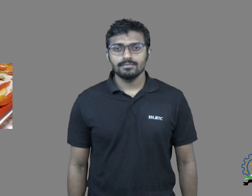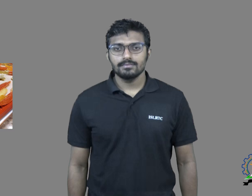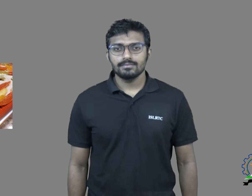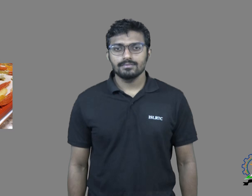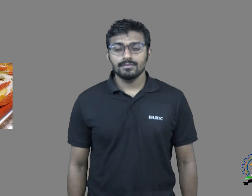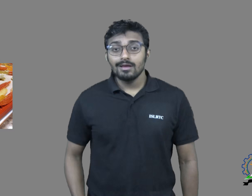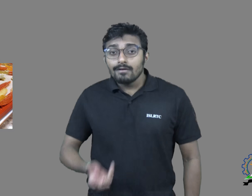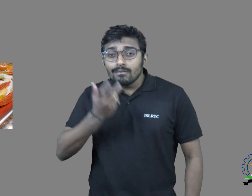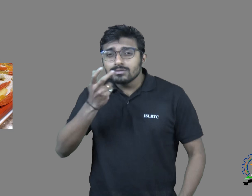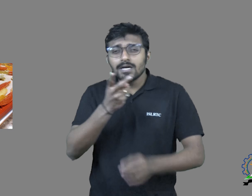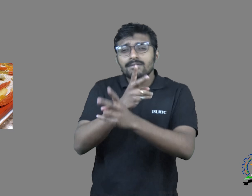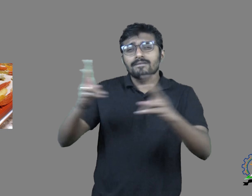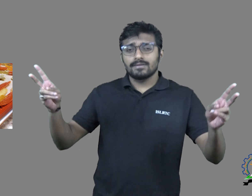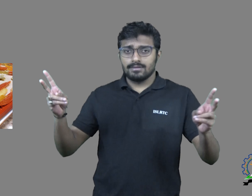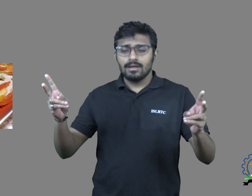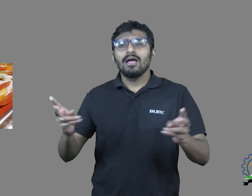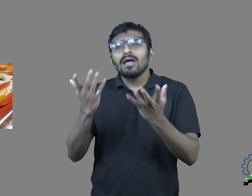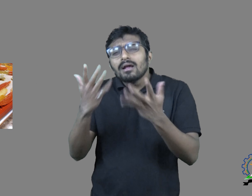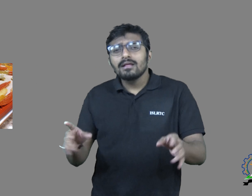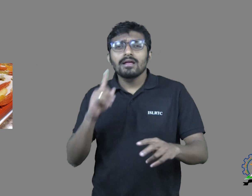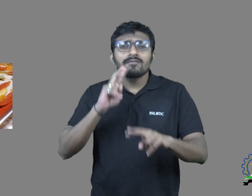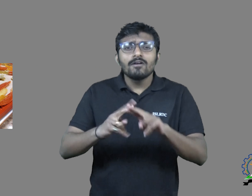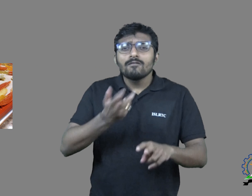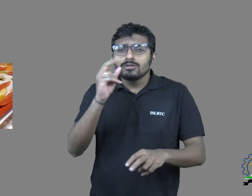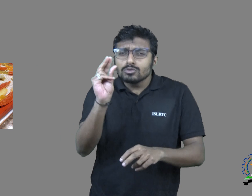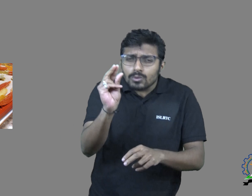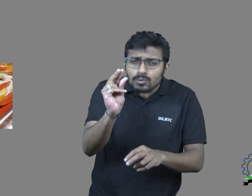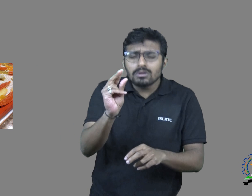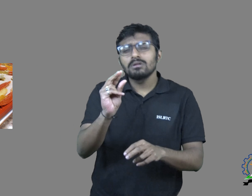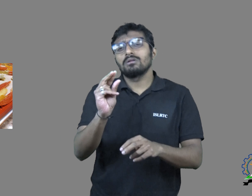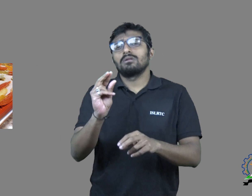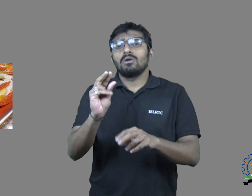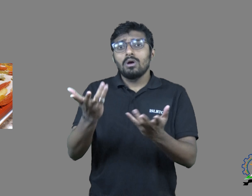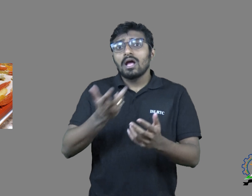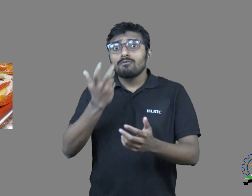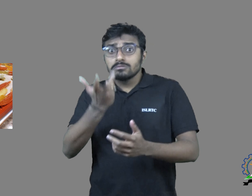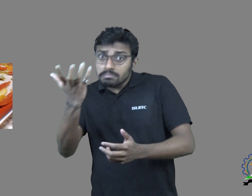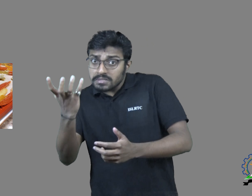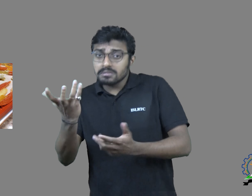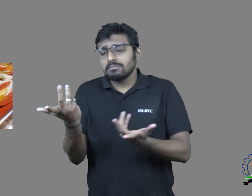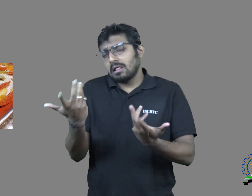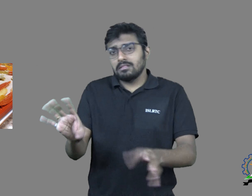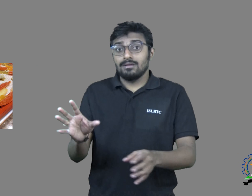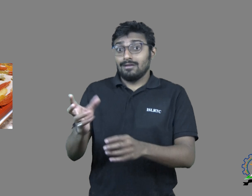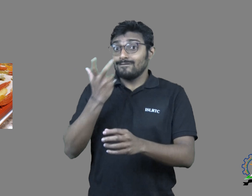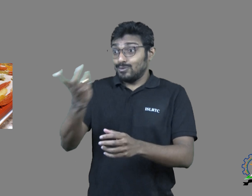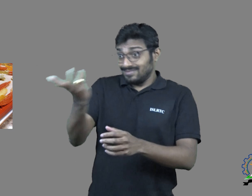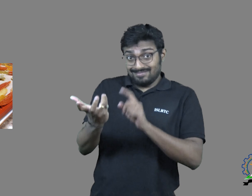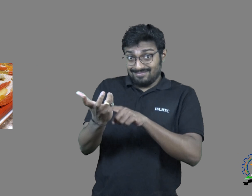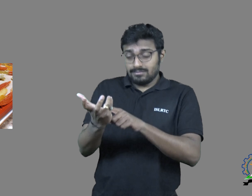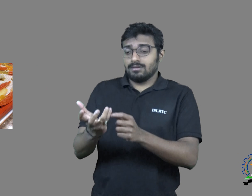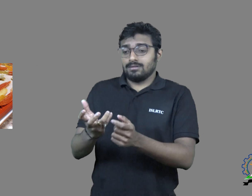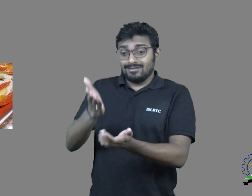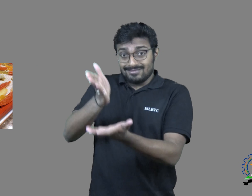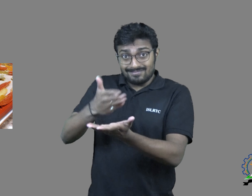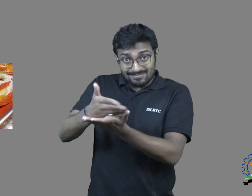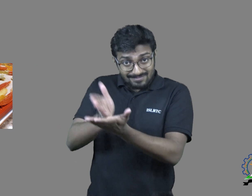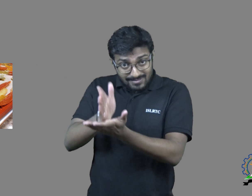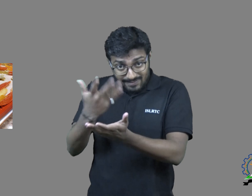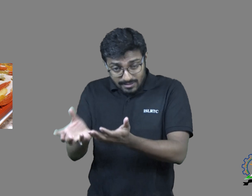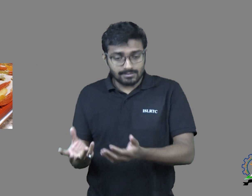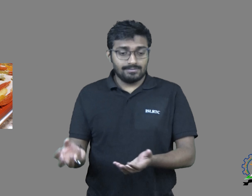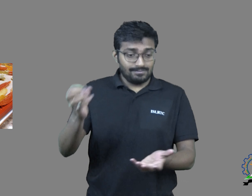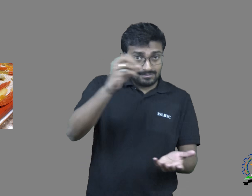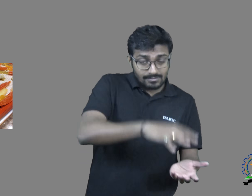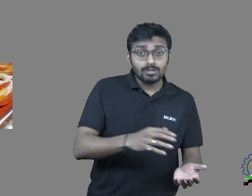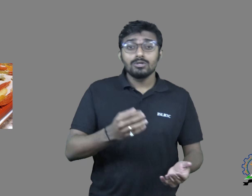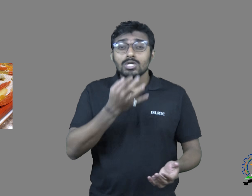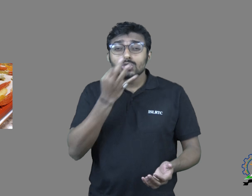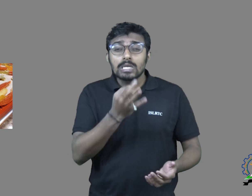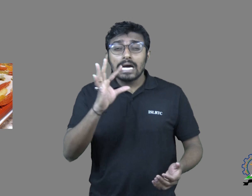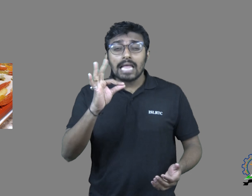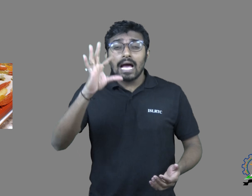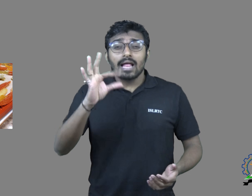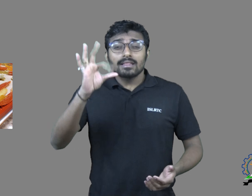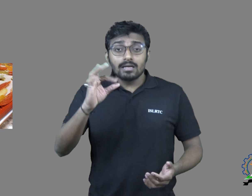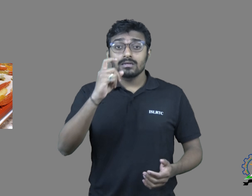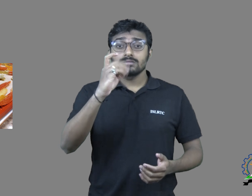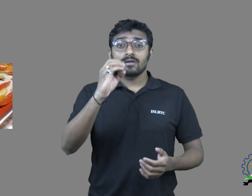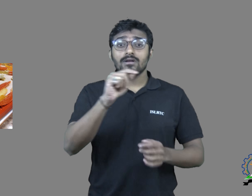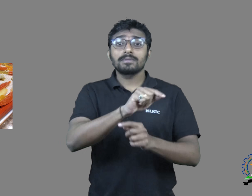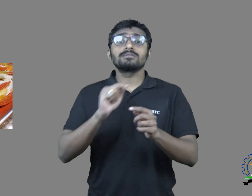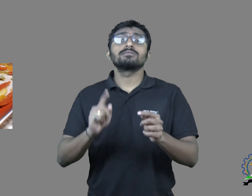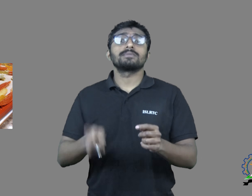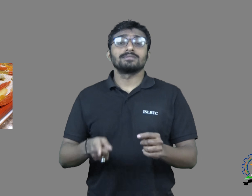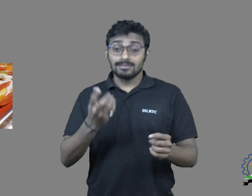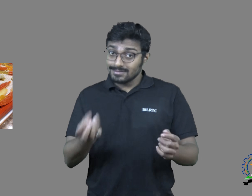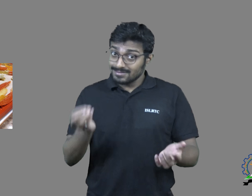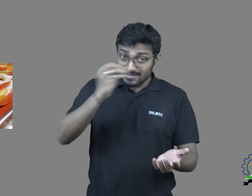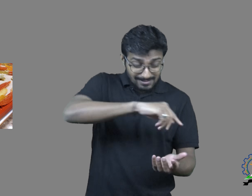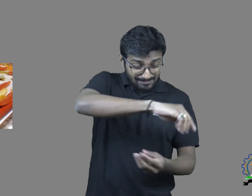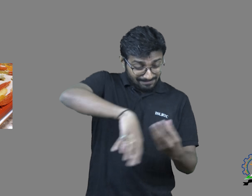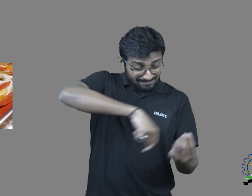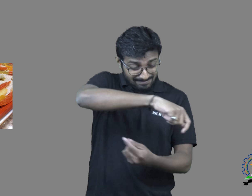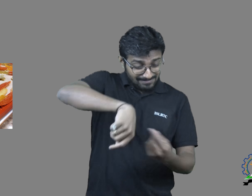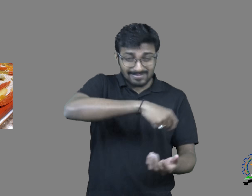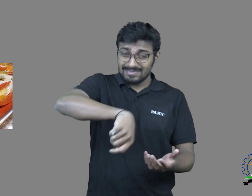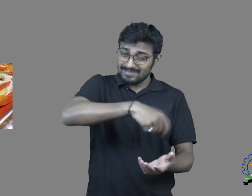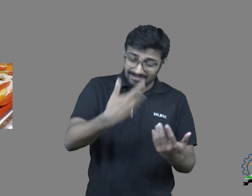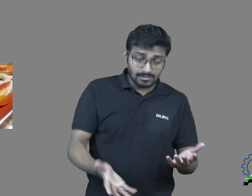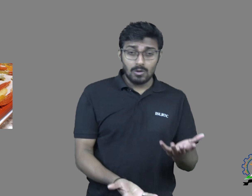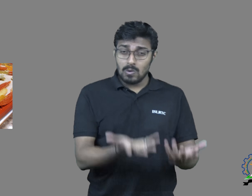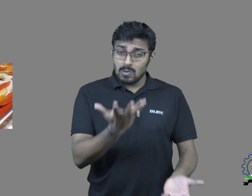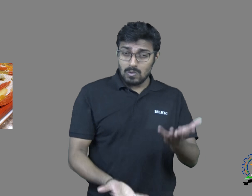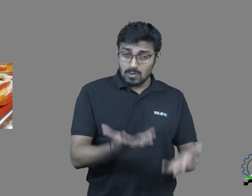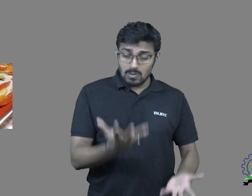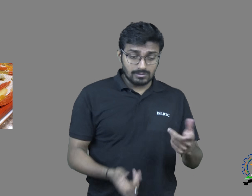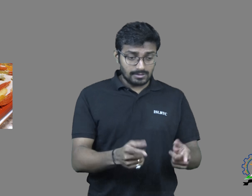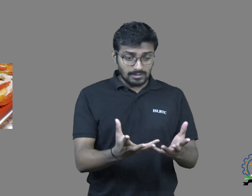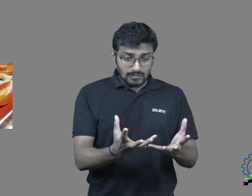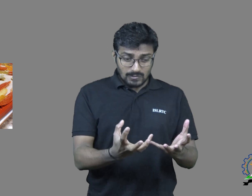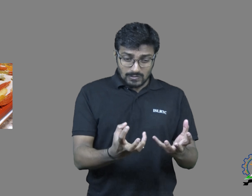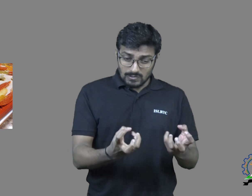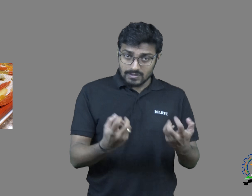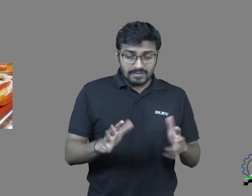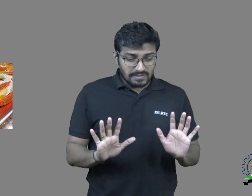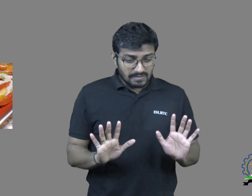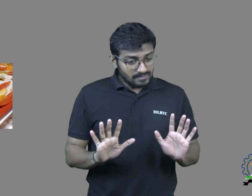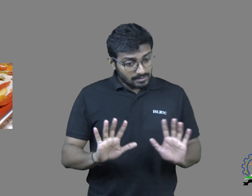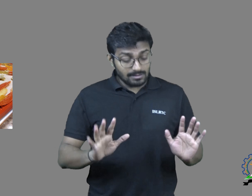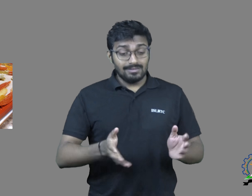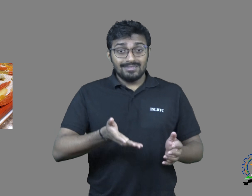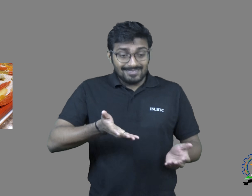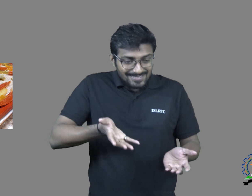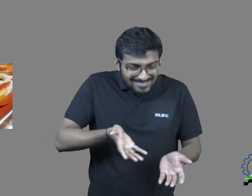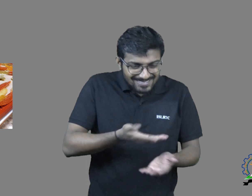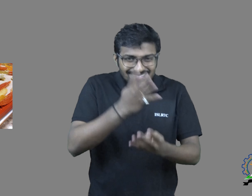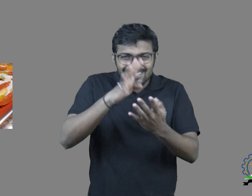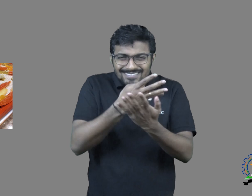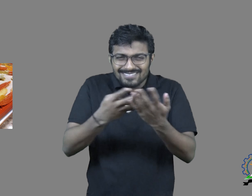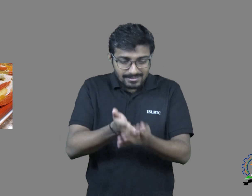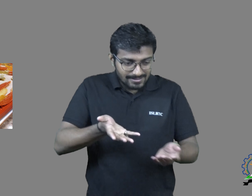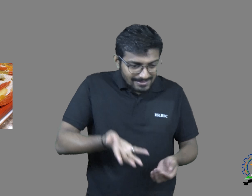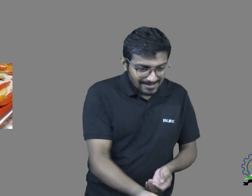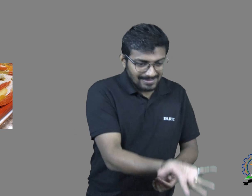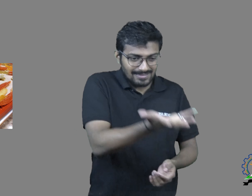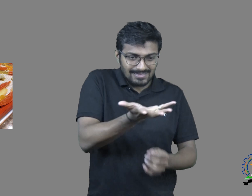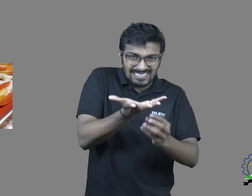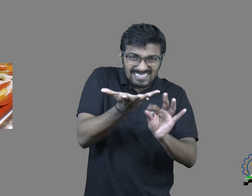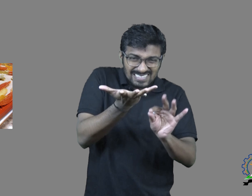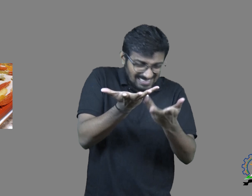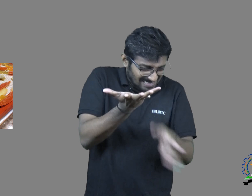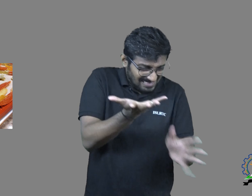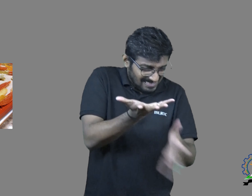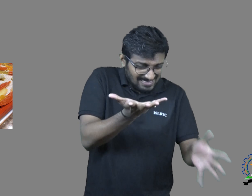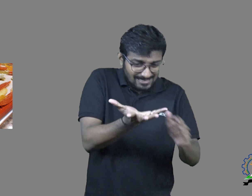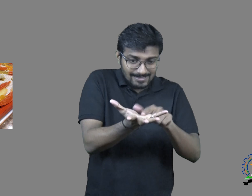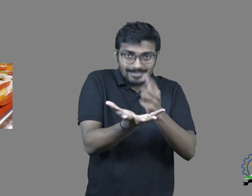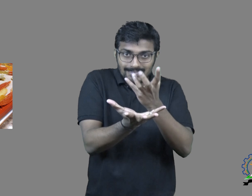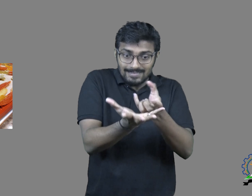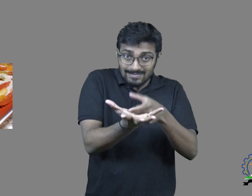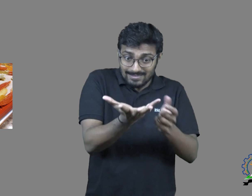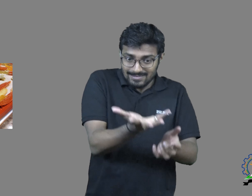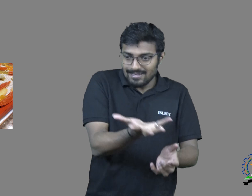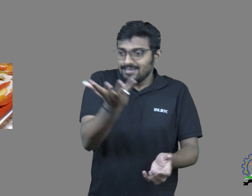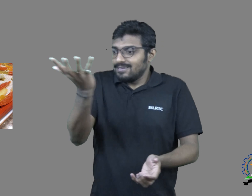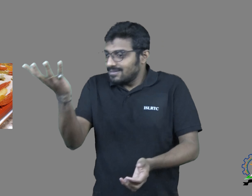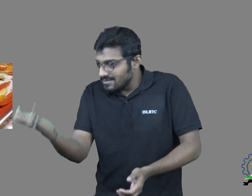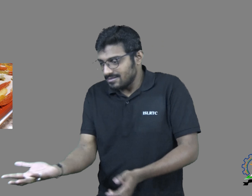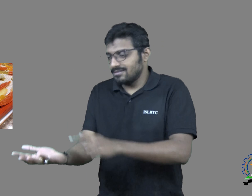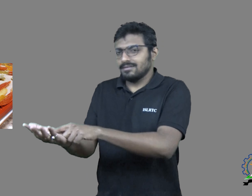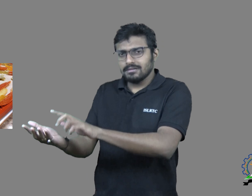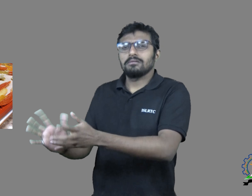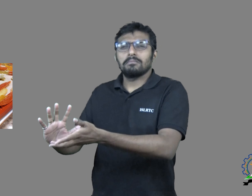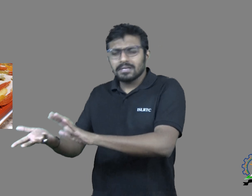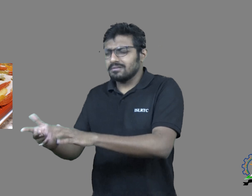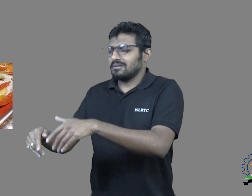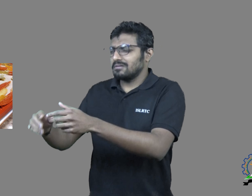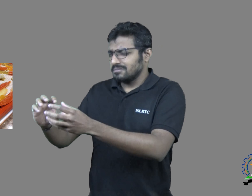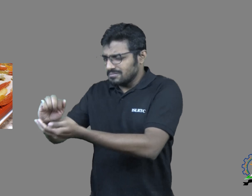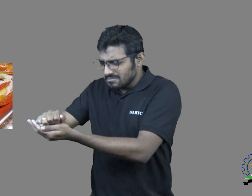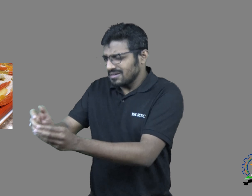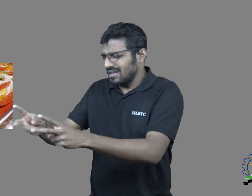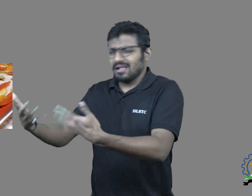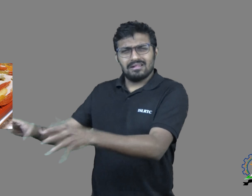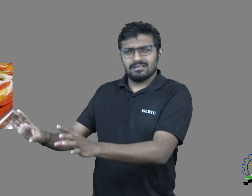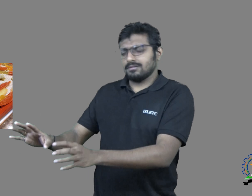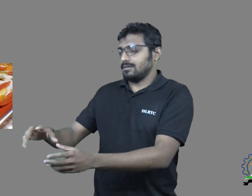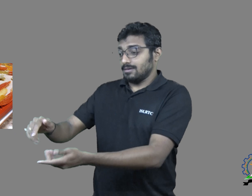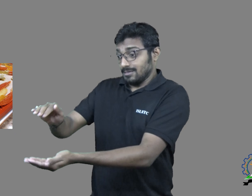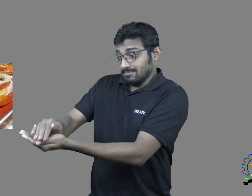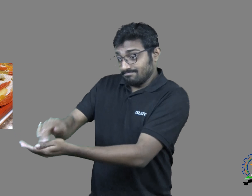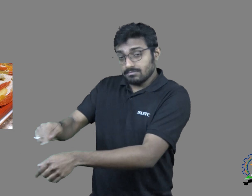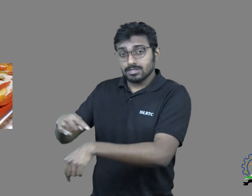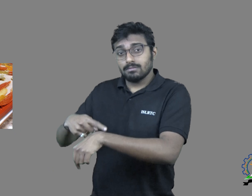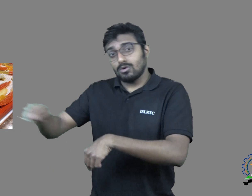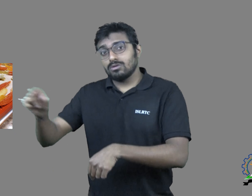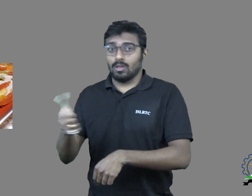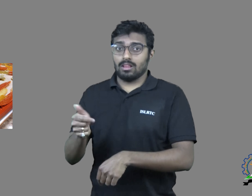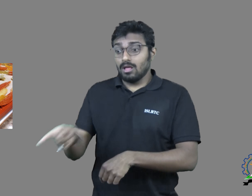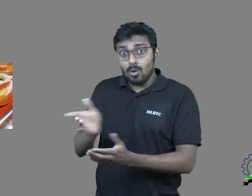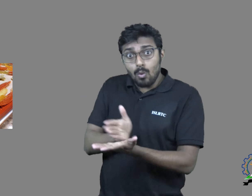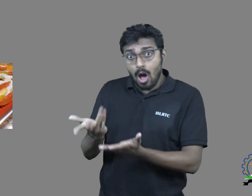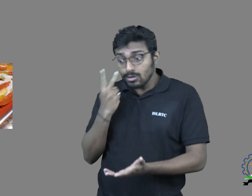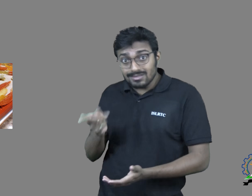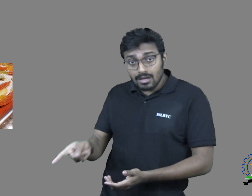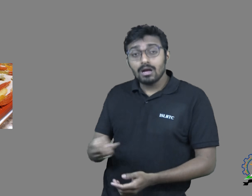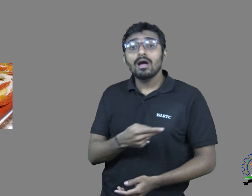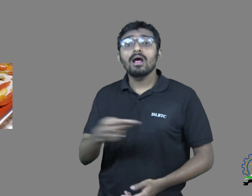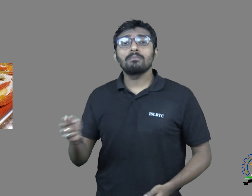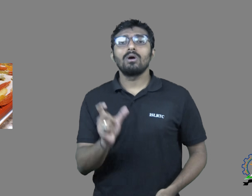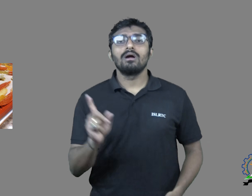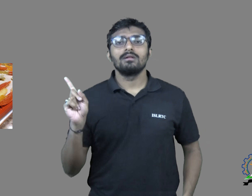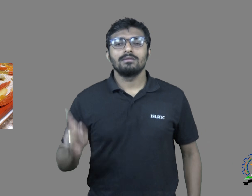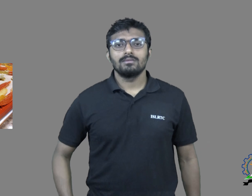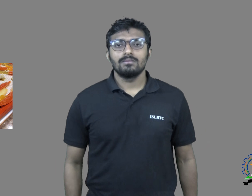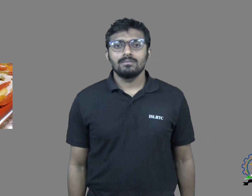Candy